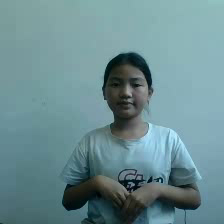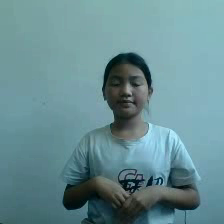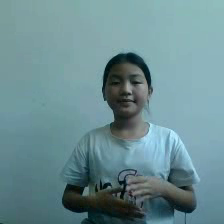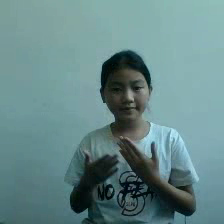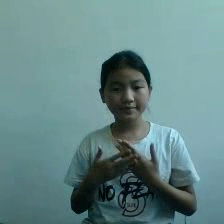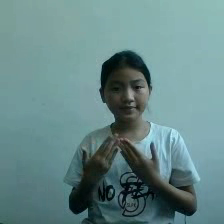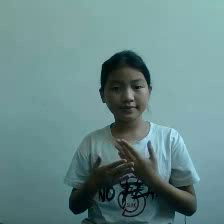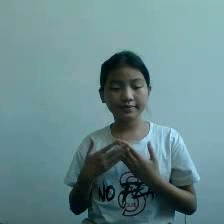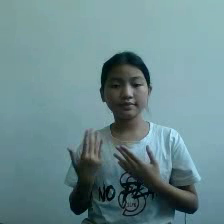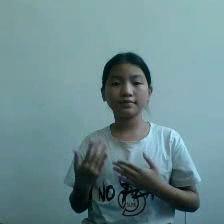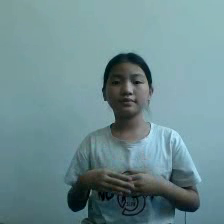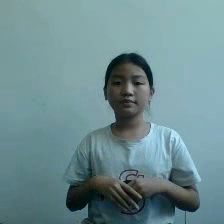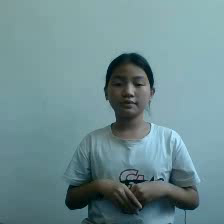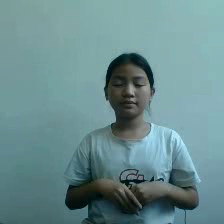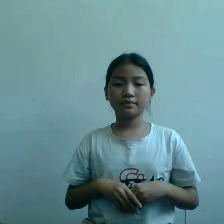Dễ